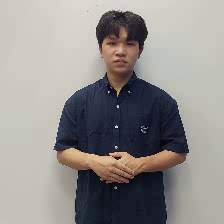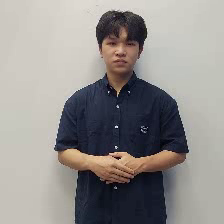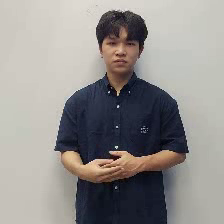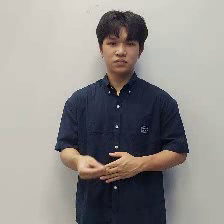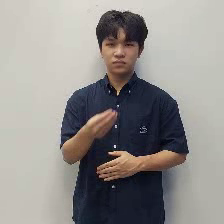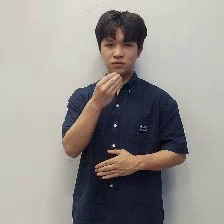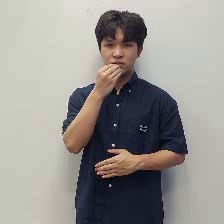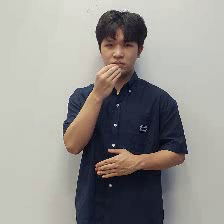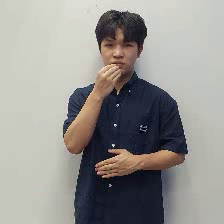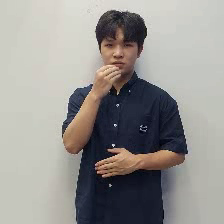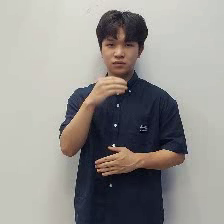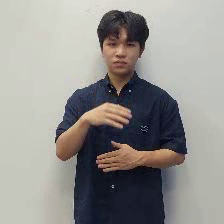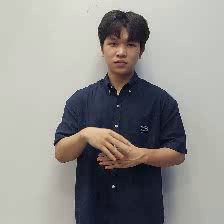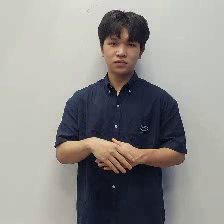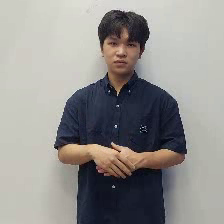Ăn